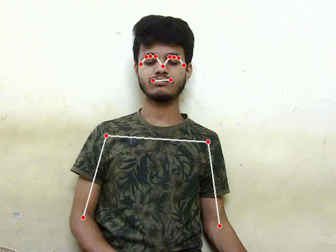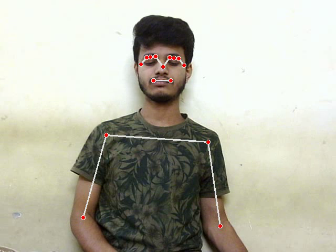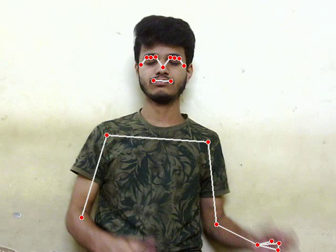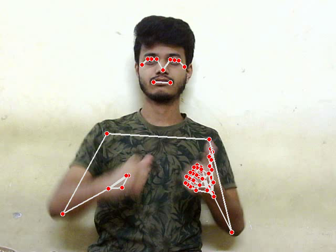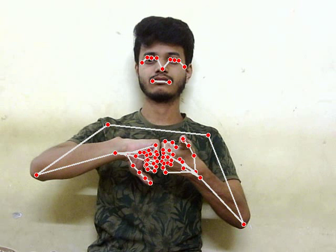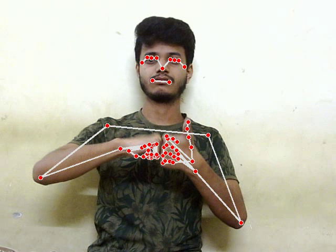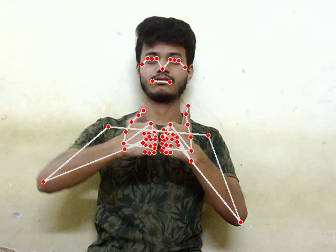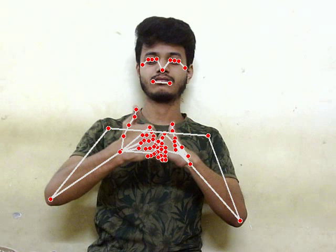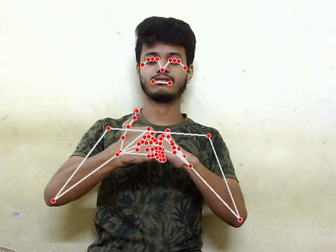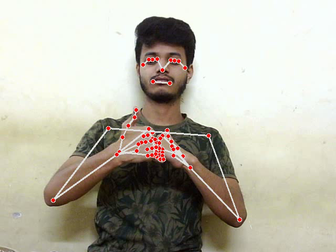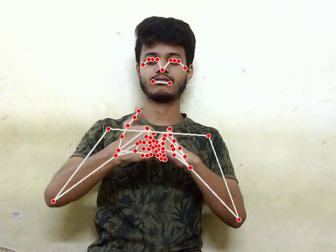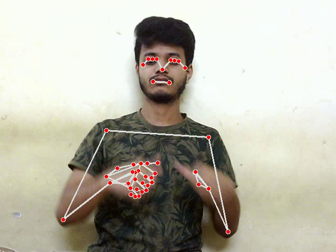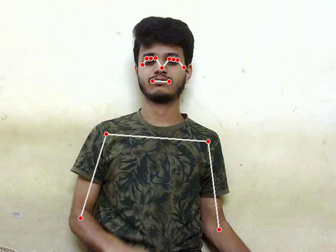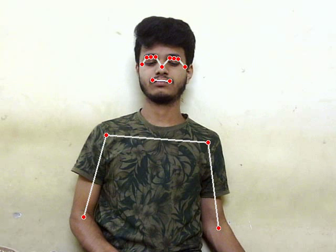how